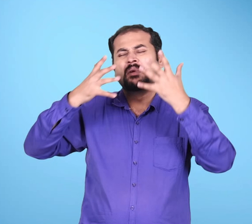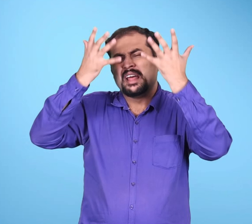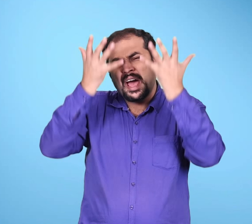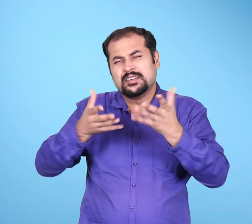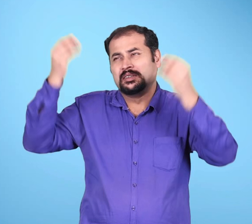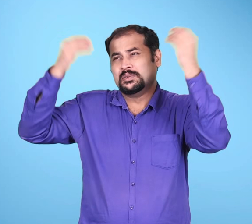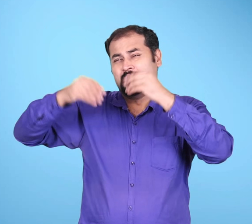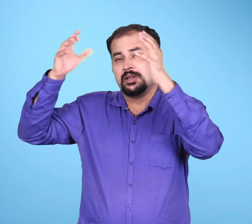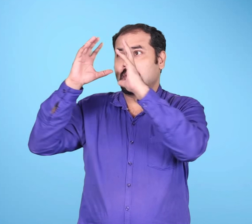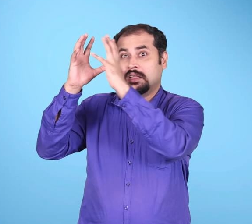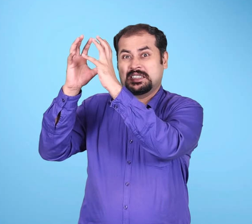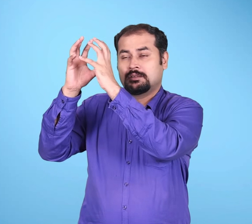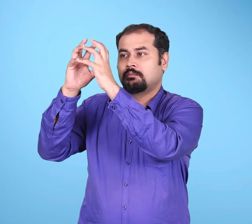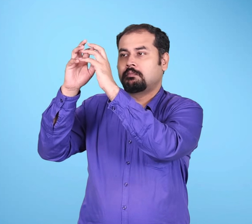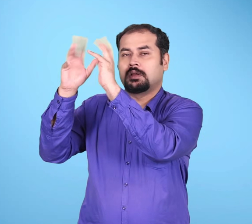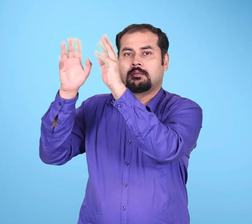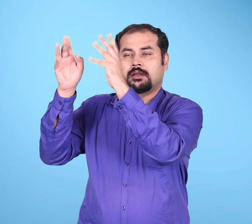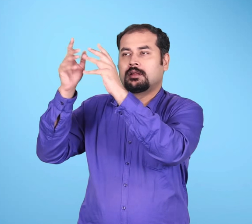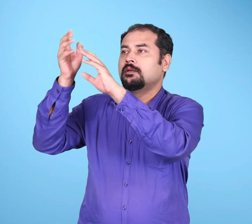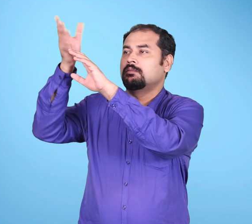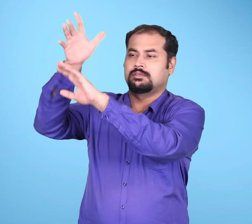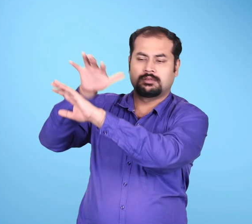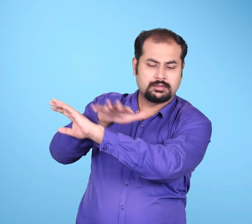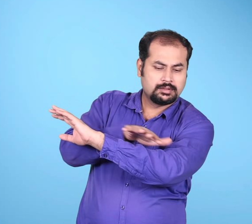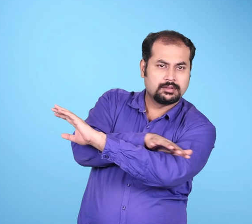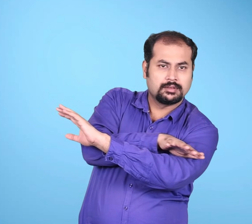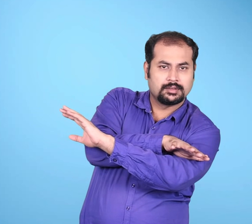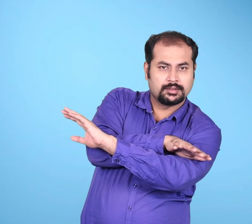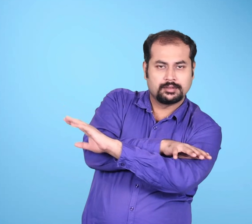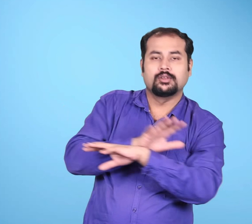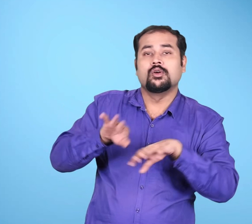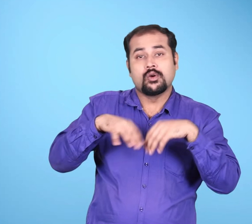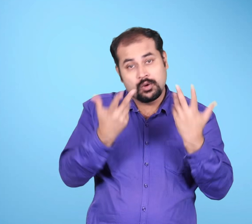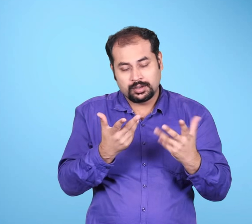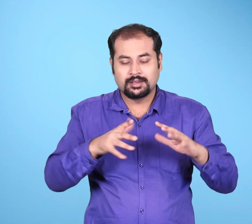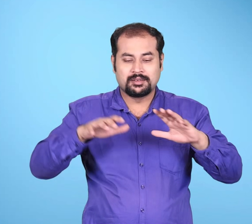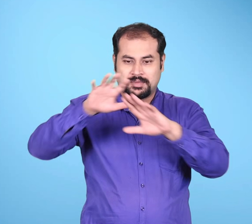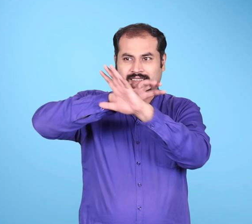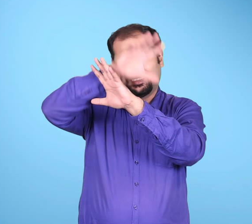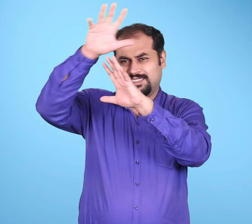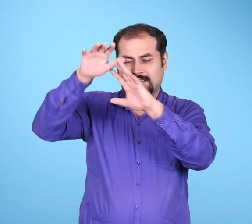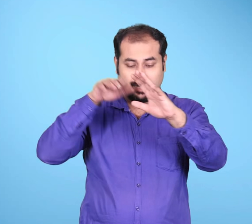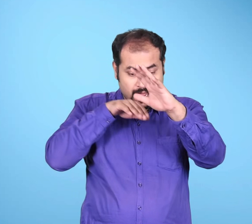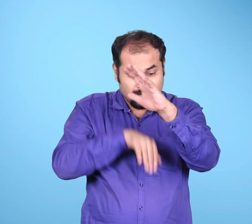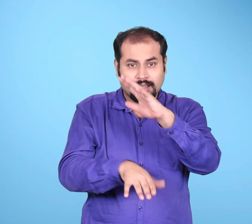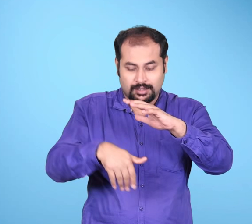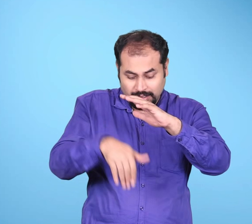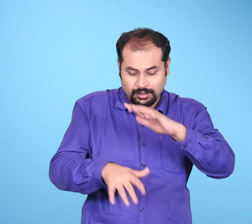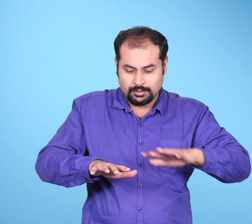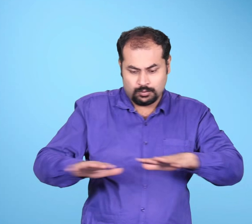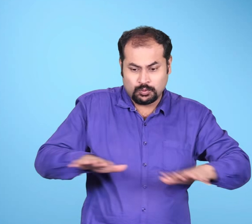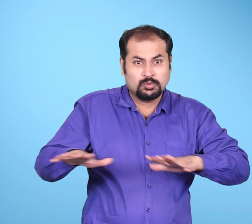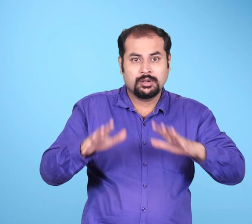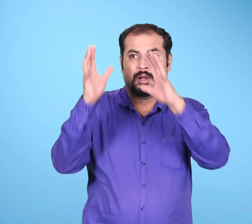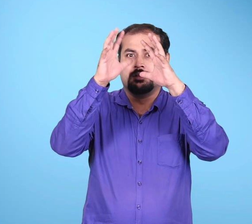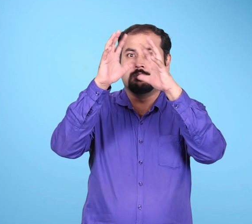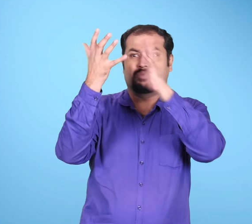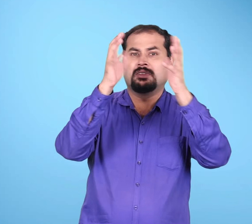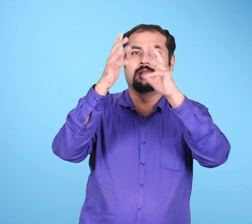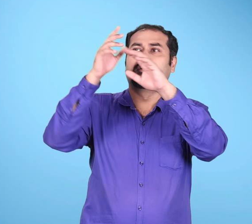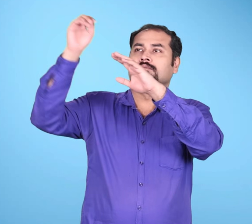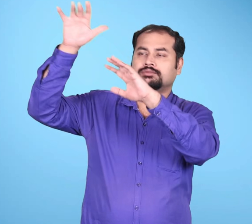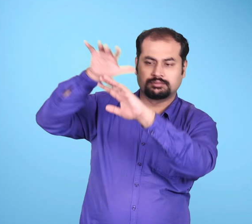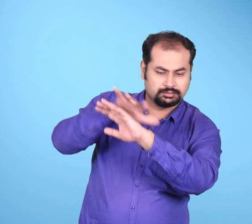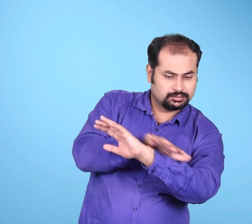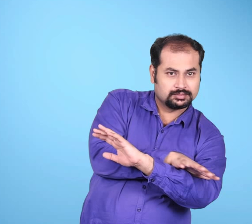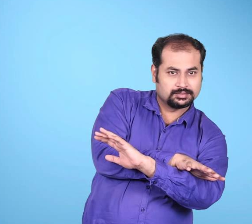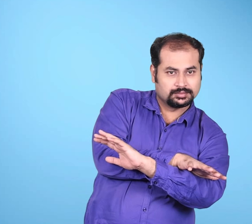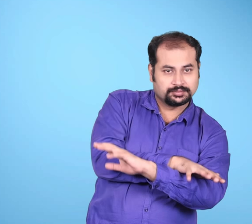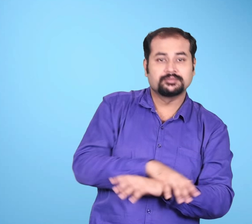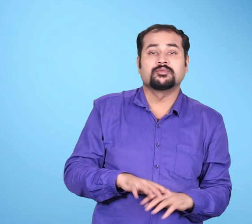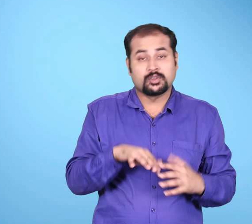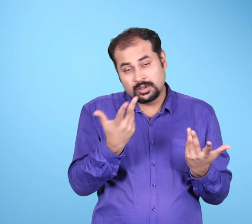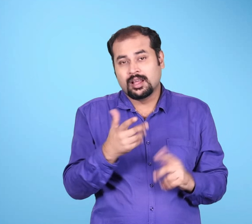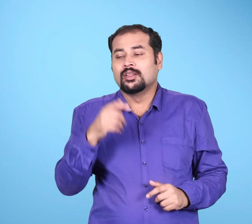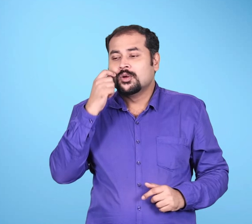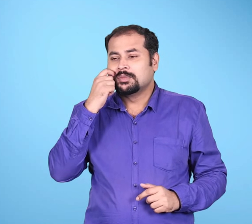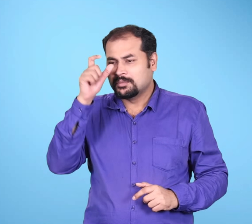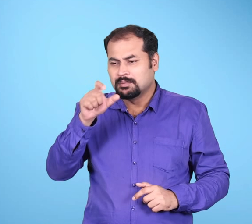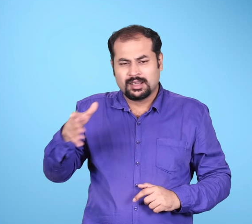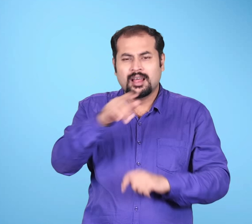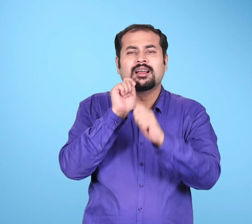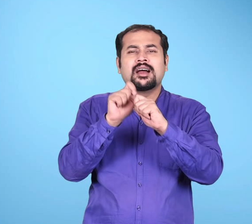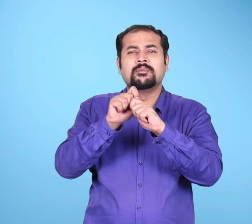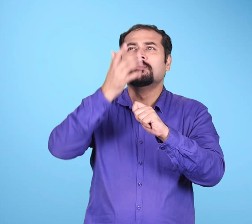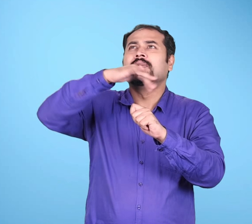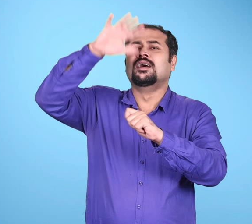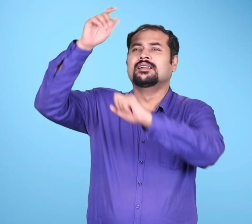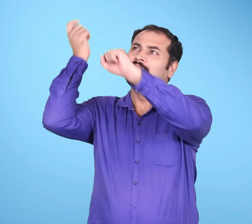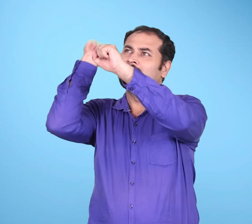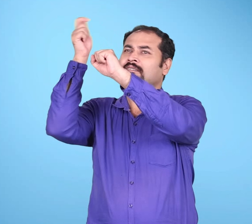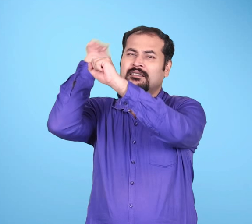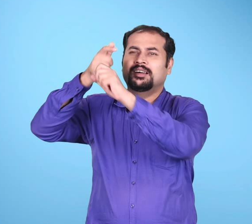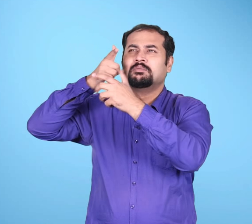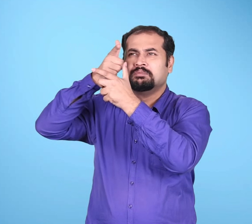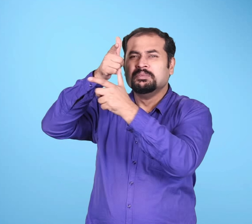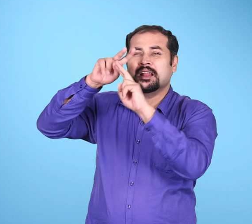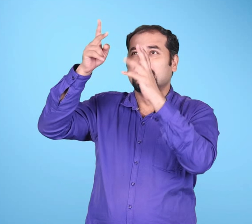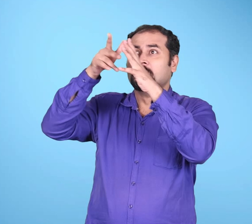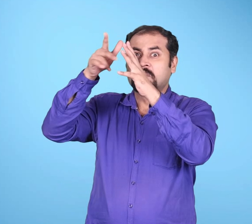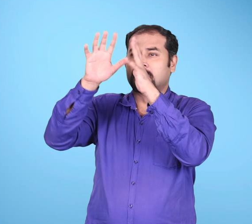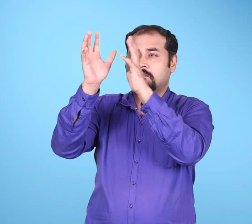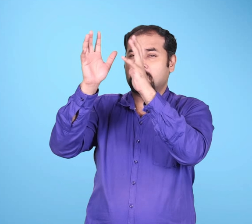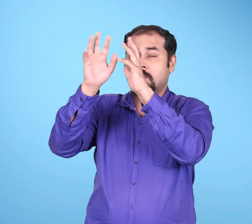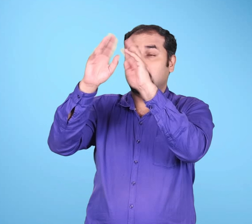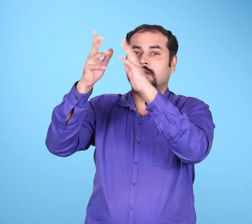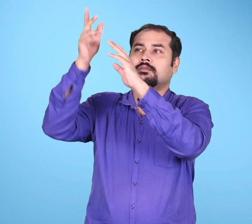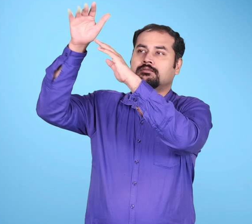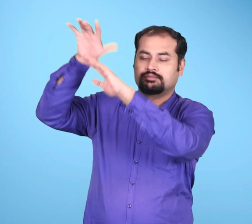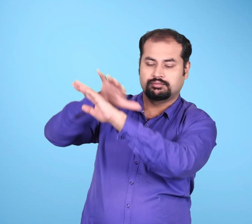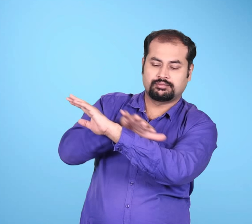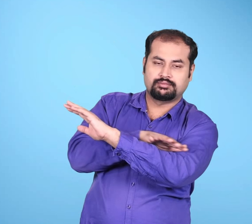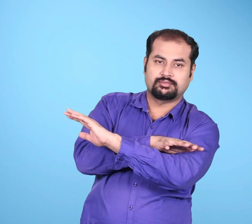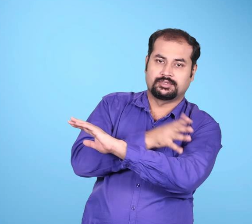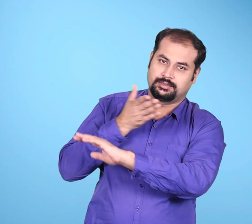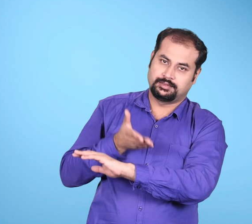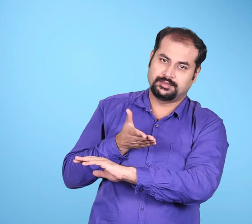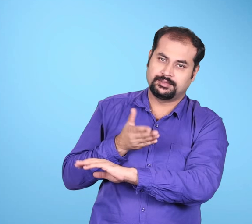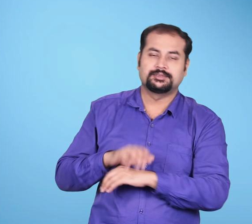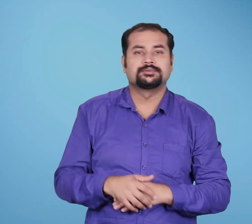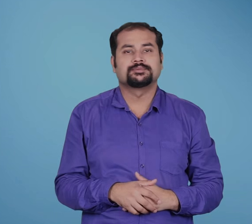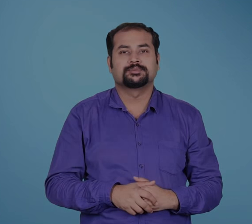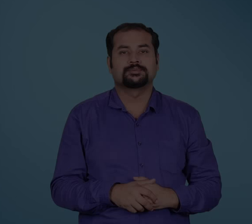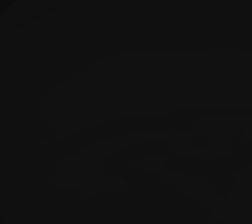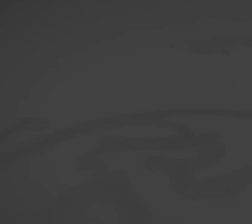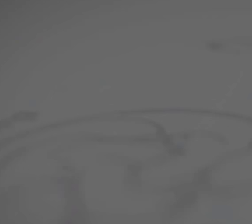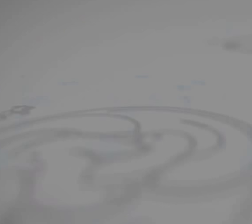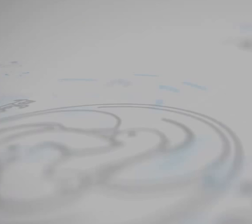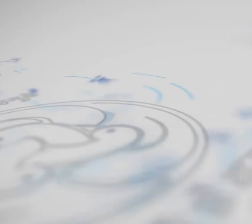heavy rainfall and earthquake or it may be caused by human interference.